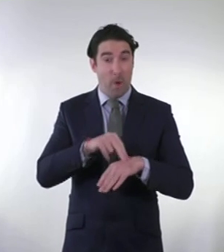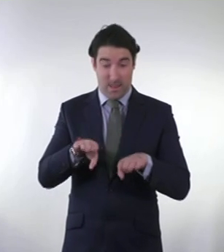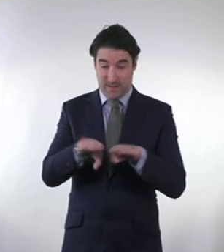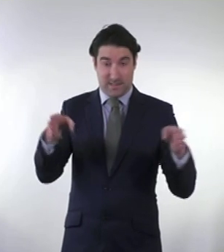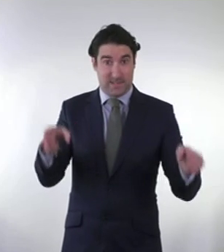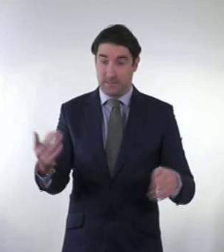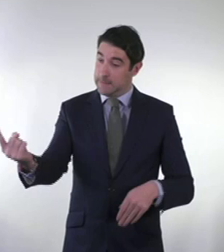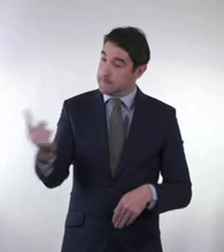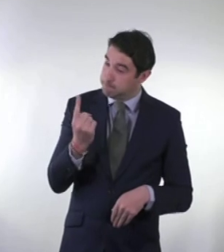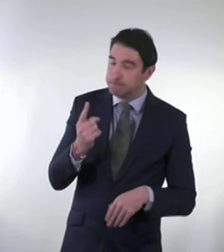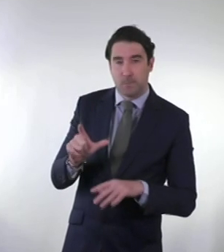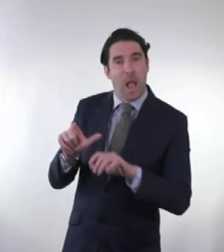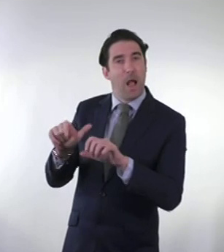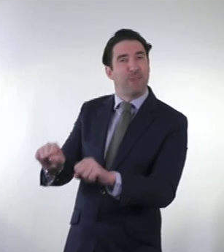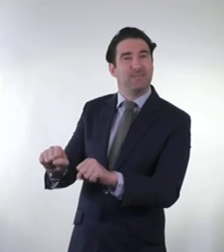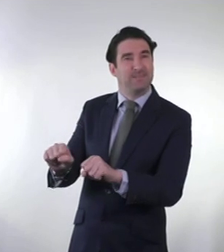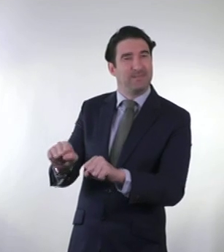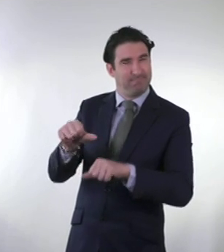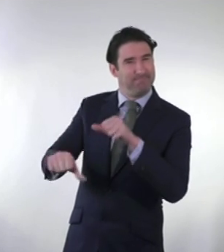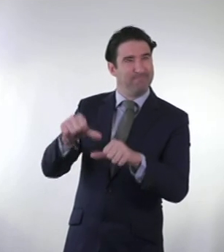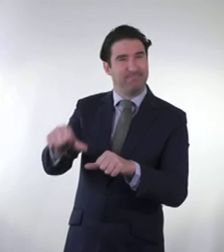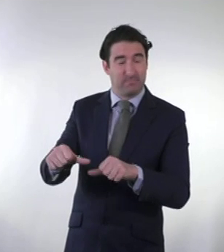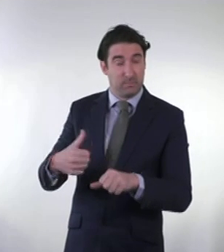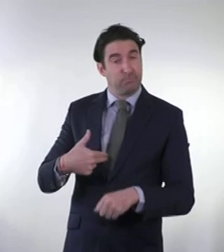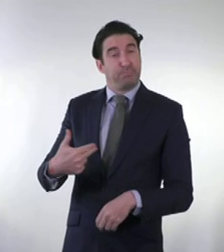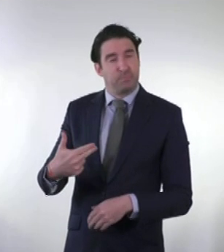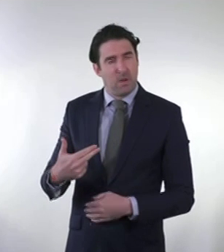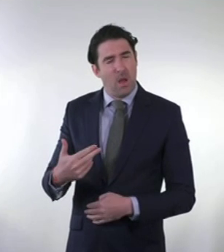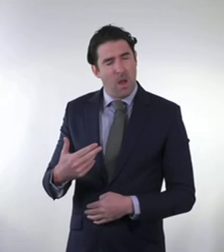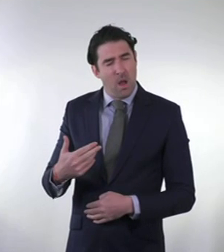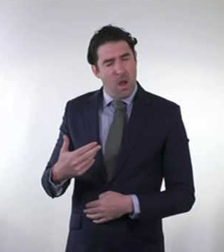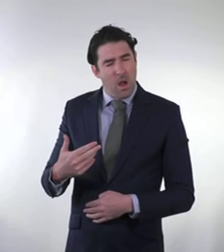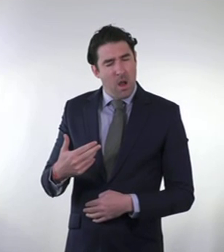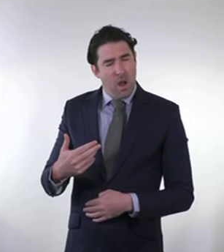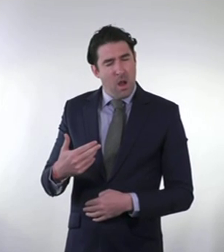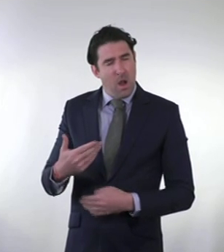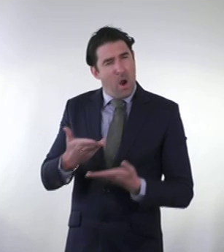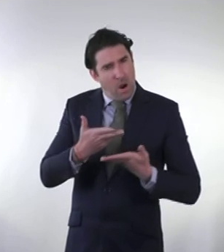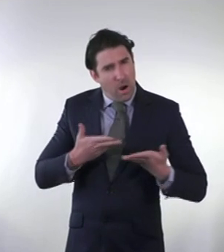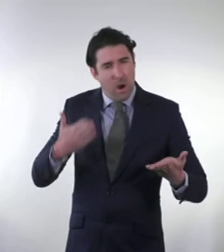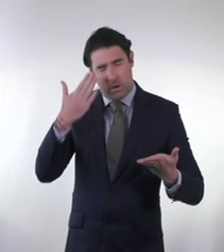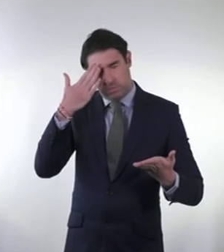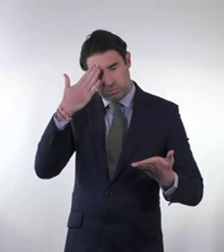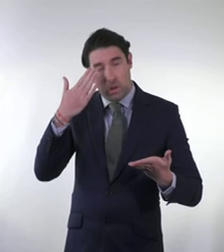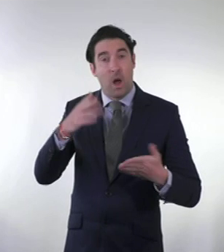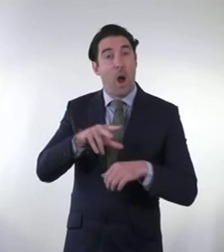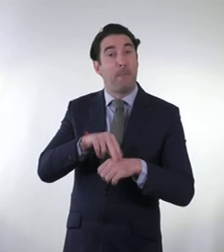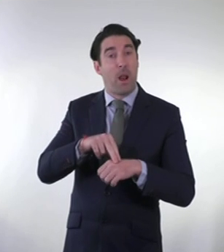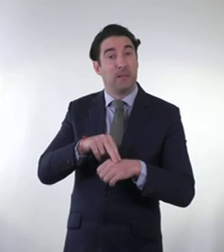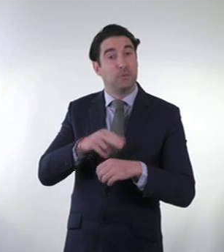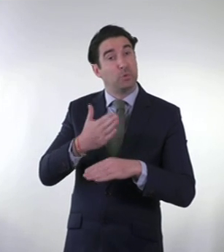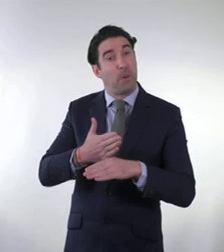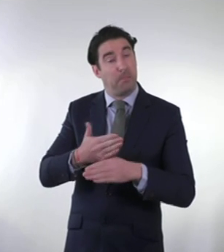It reminds us of the huge debt that we owe to all our police officers and of the risks that they take every day to keep us safe.